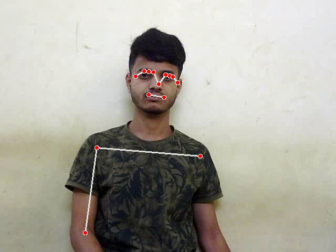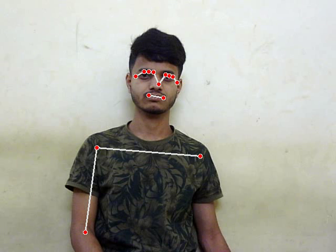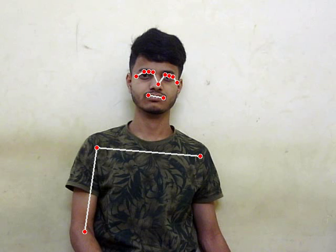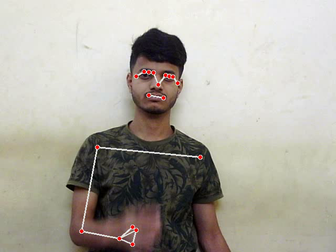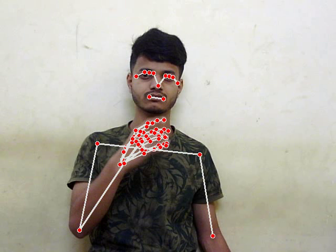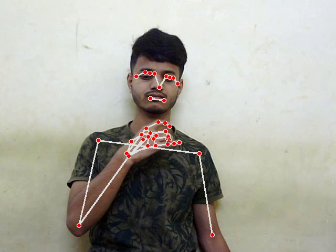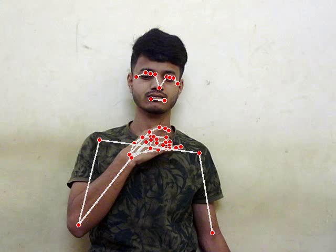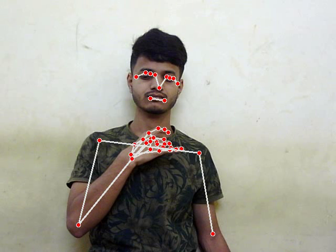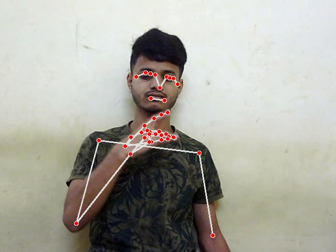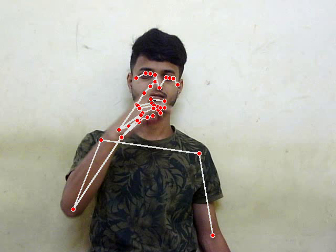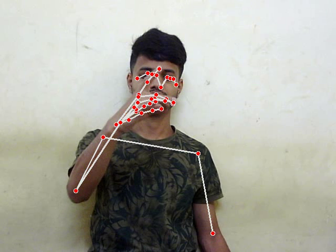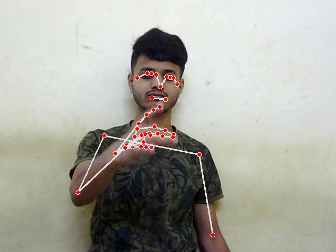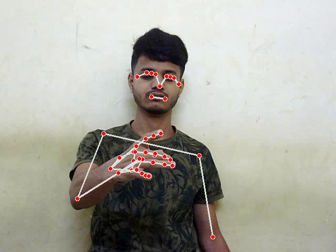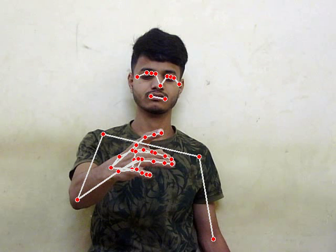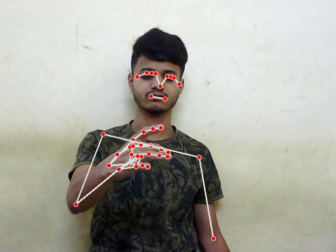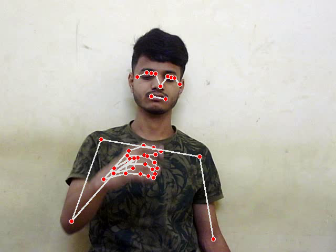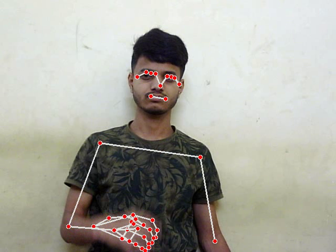like